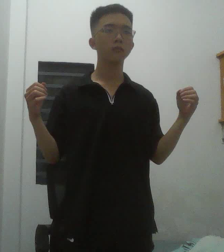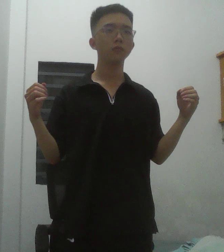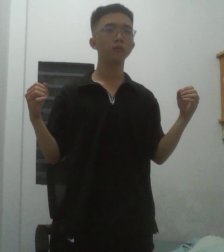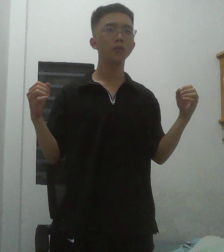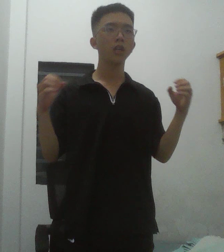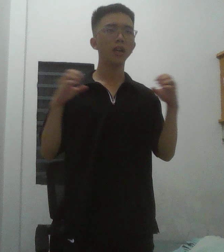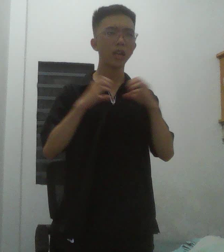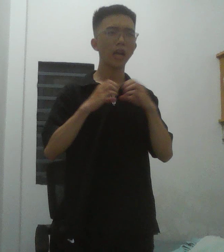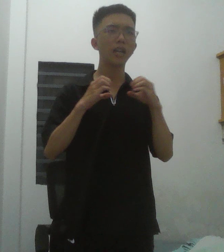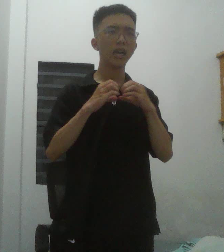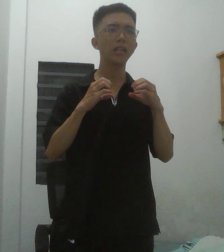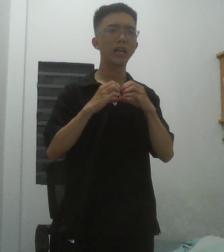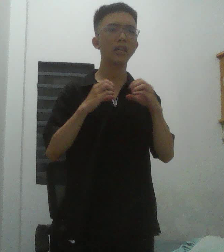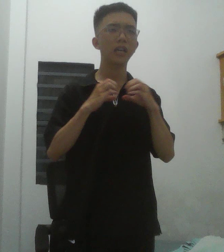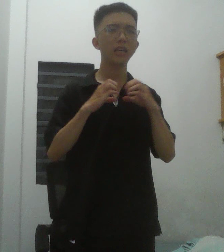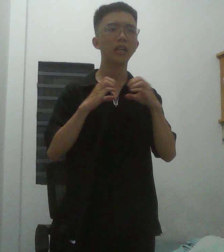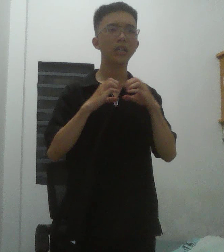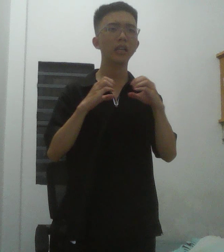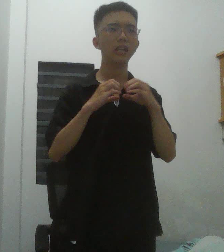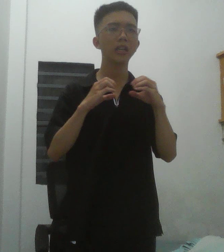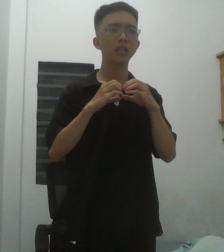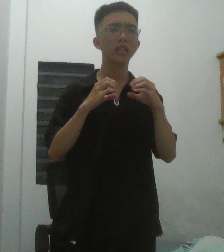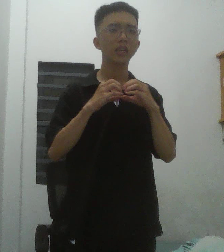cai nhau